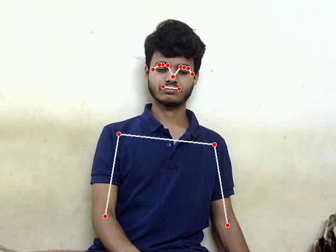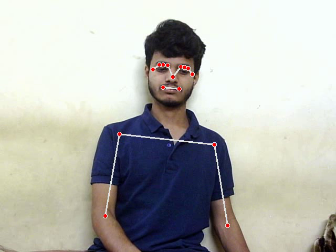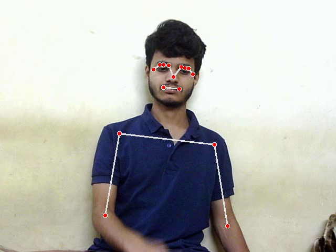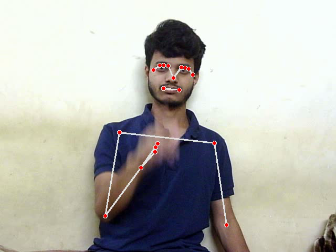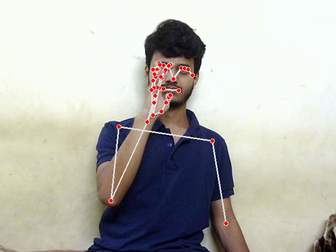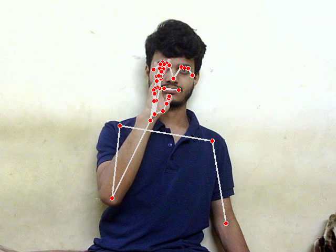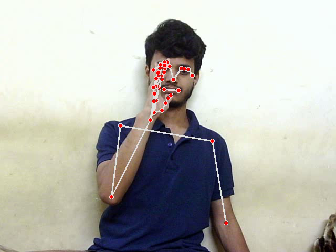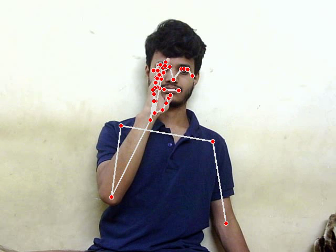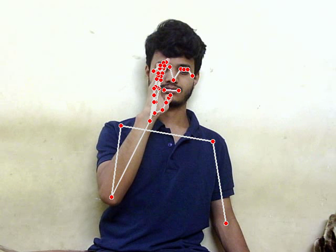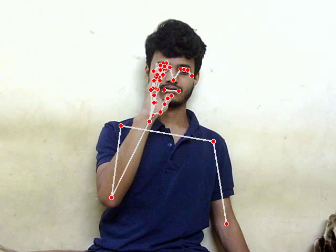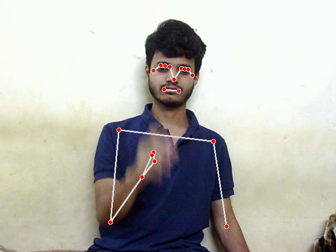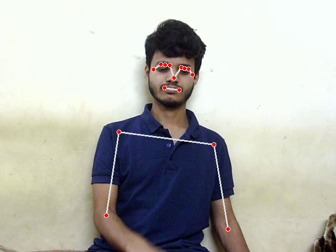mother